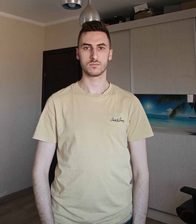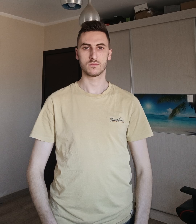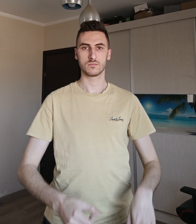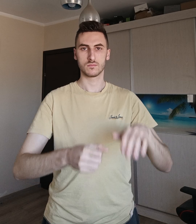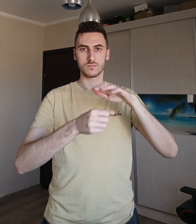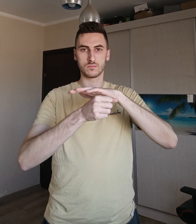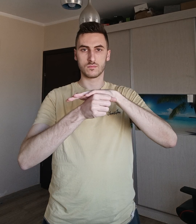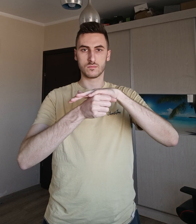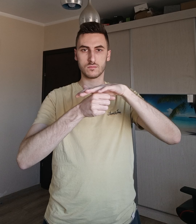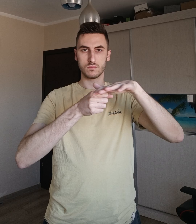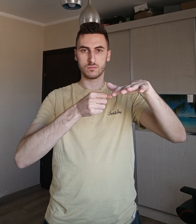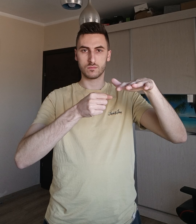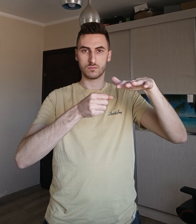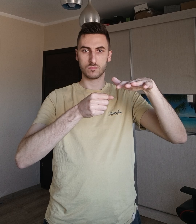מלא